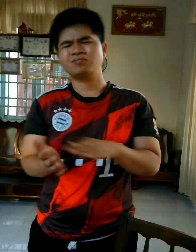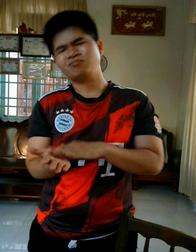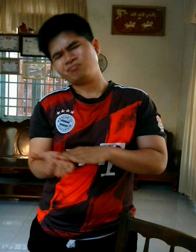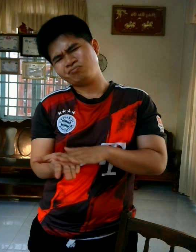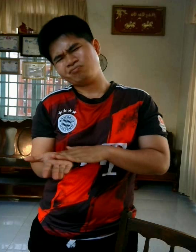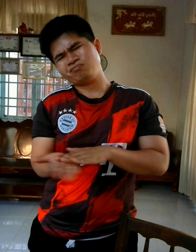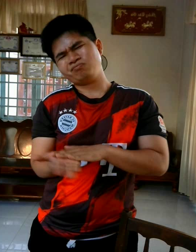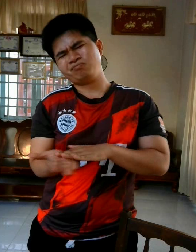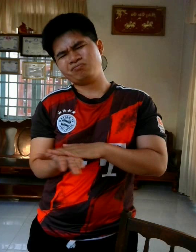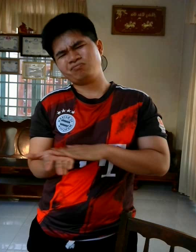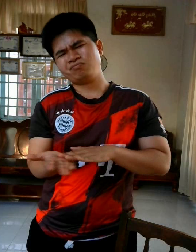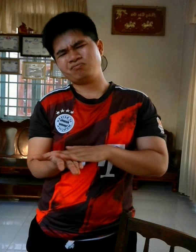xin loi